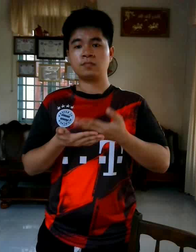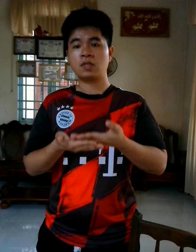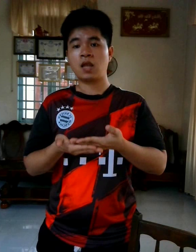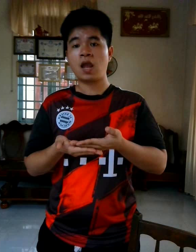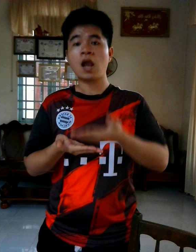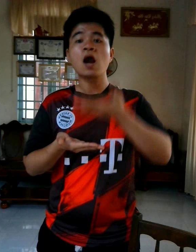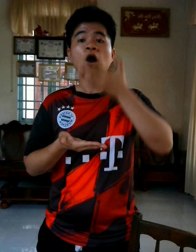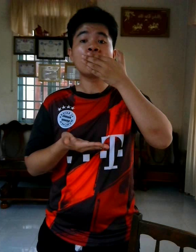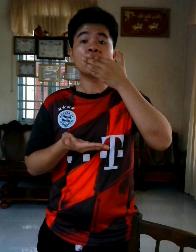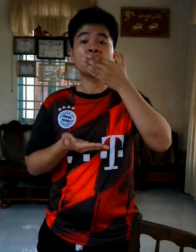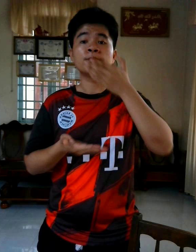sup